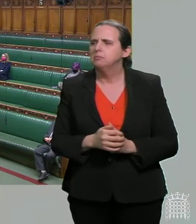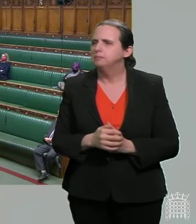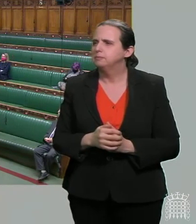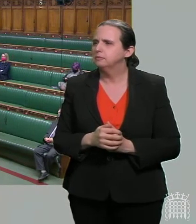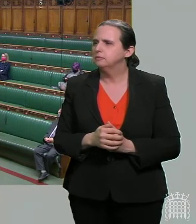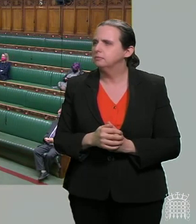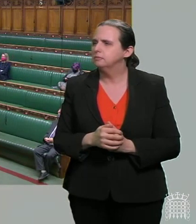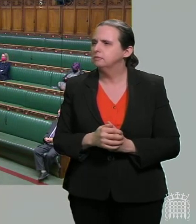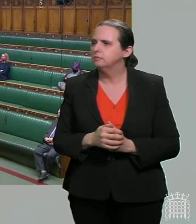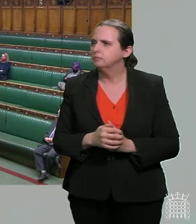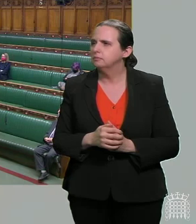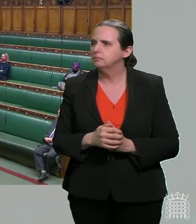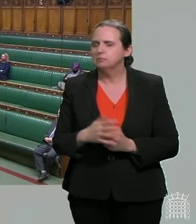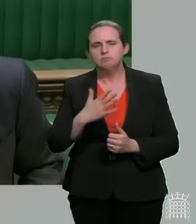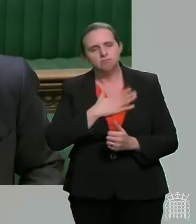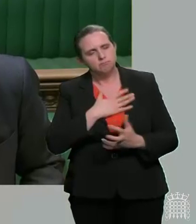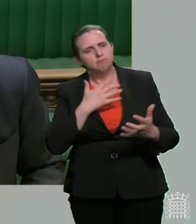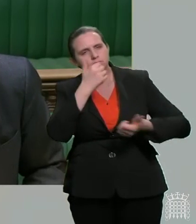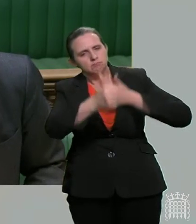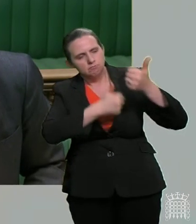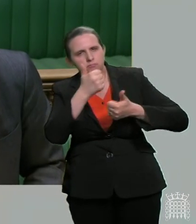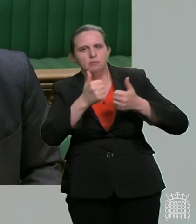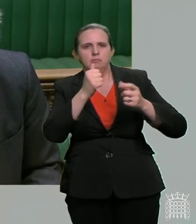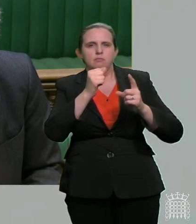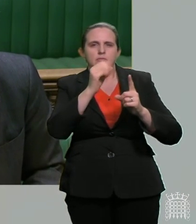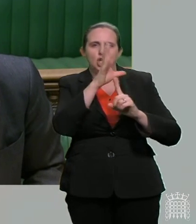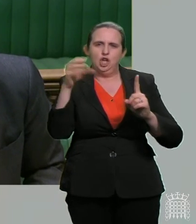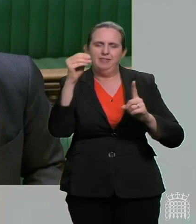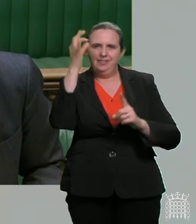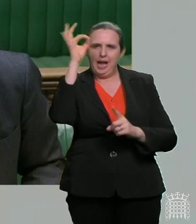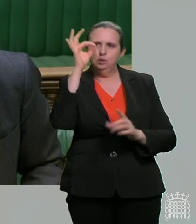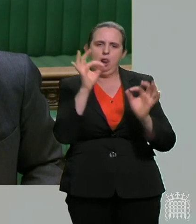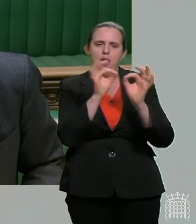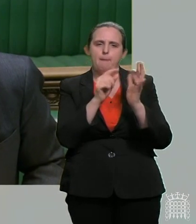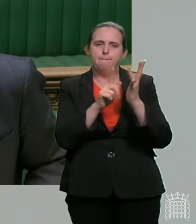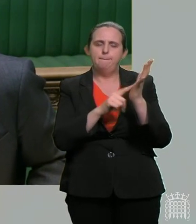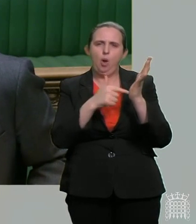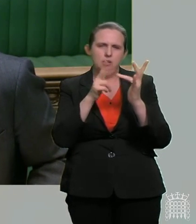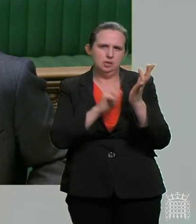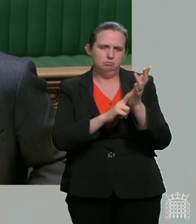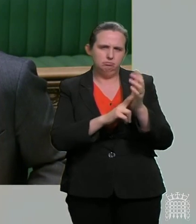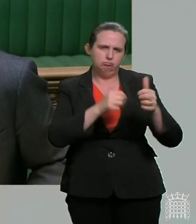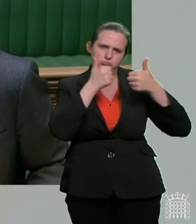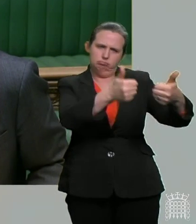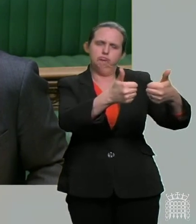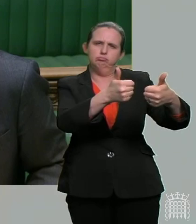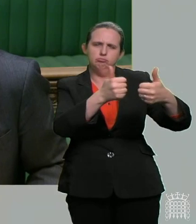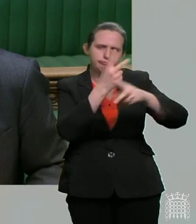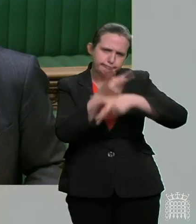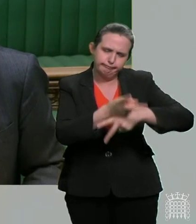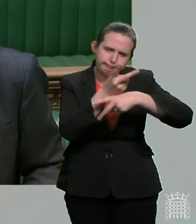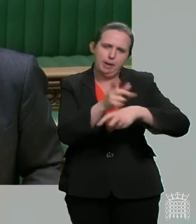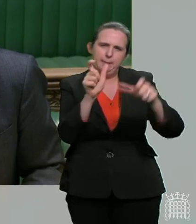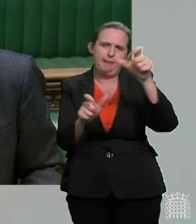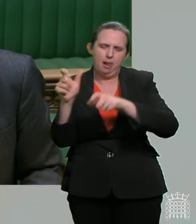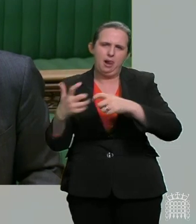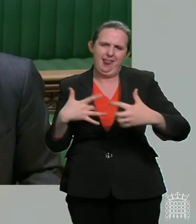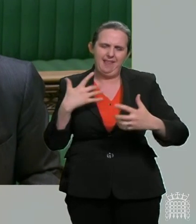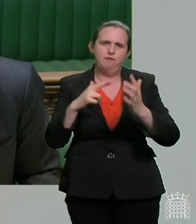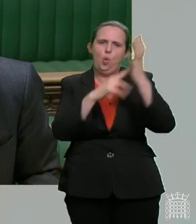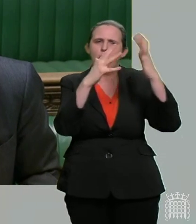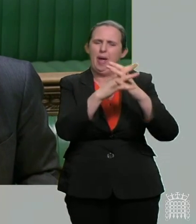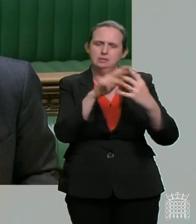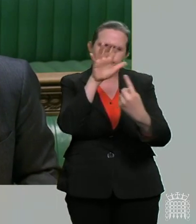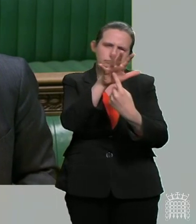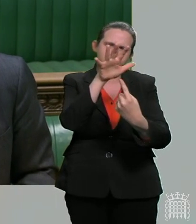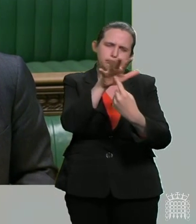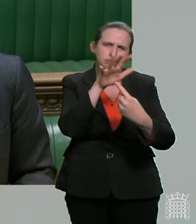I want to congratulate the great Conservative-controlled council of Bolton on everything that it is doing and continuing to do throughout this pandemic to look after the people of Bolton.